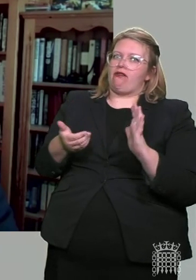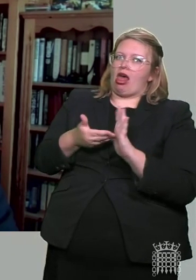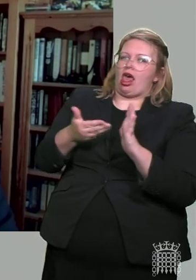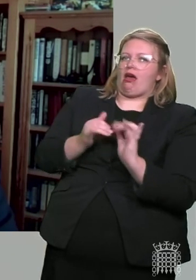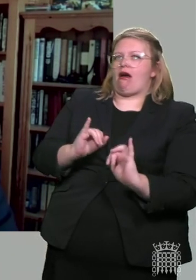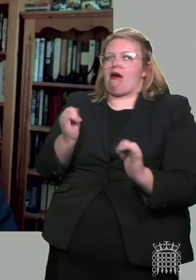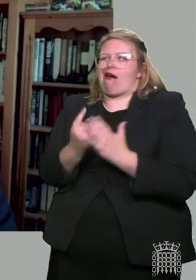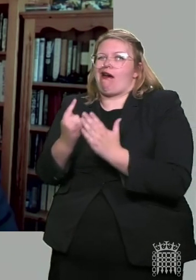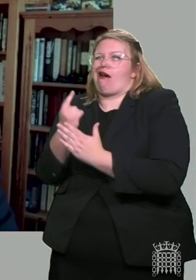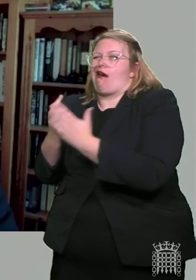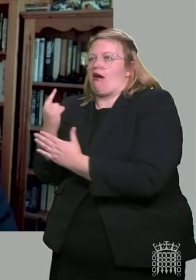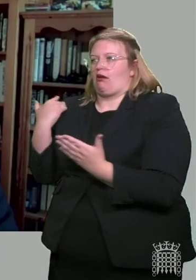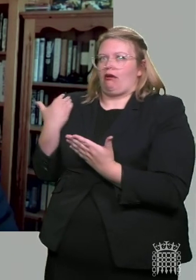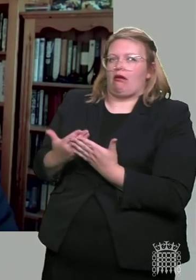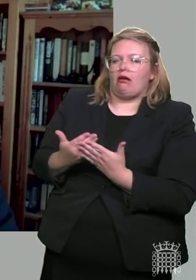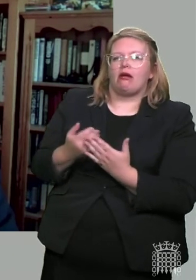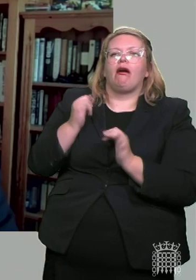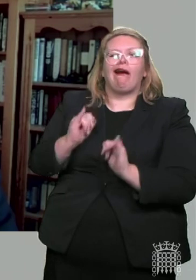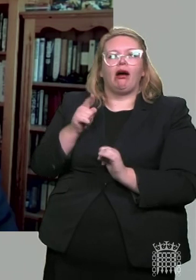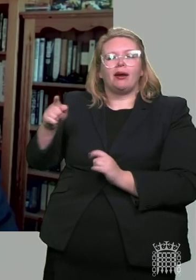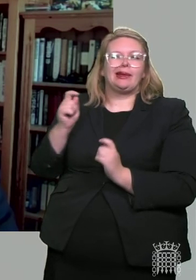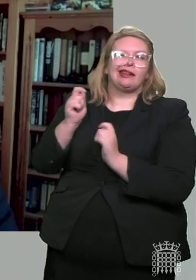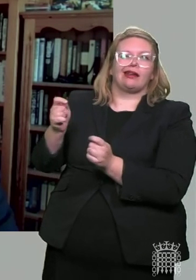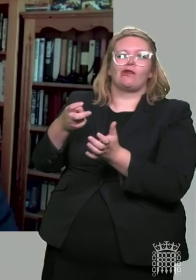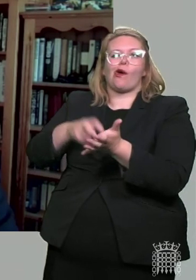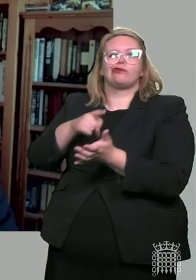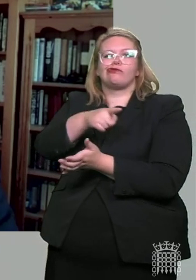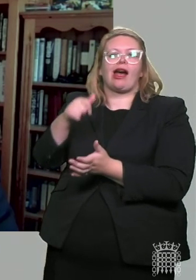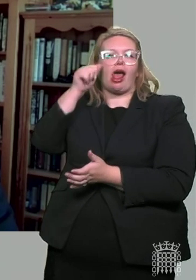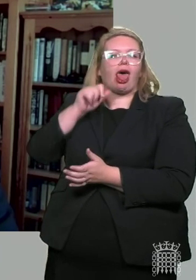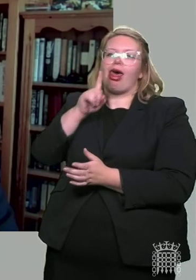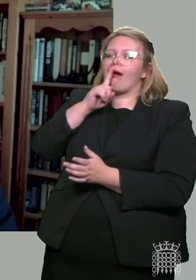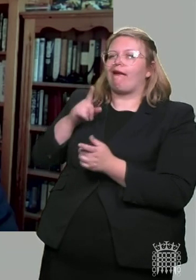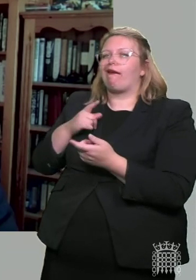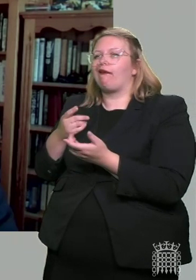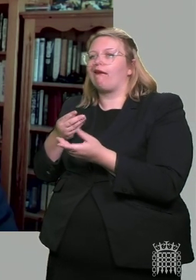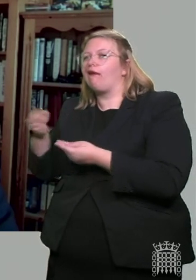We have seen contracts for cronies, texts for tax breaks and cash for curtains.